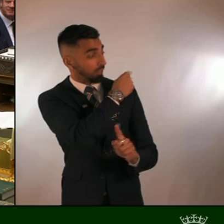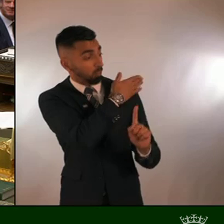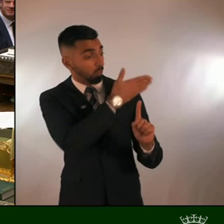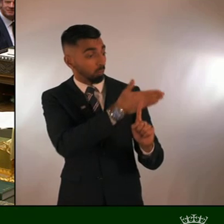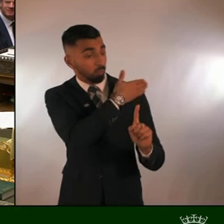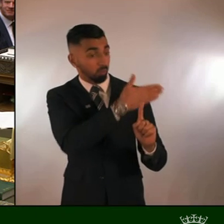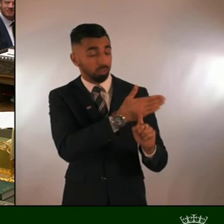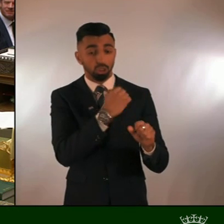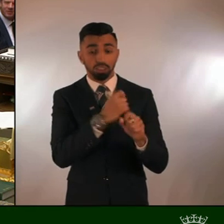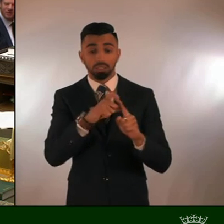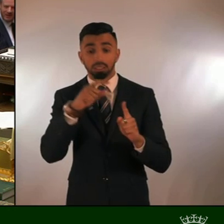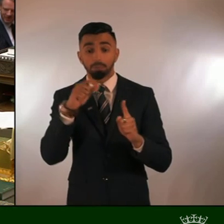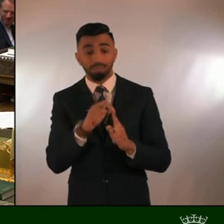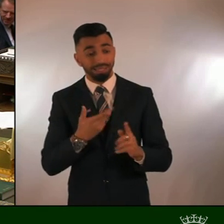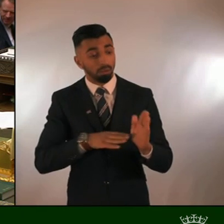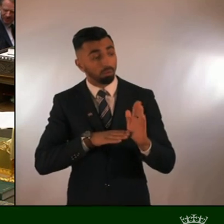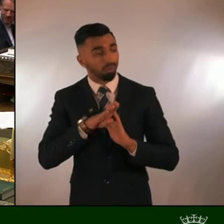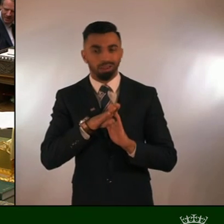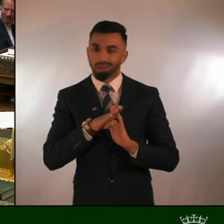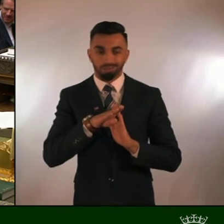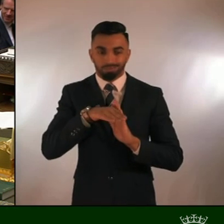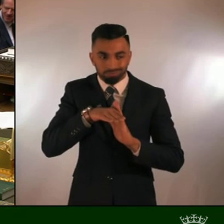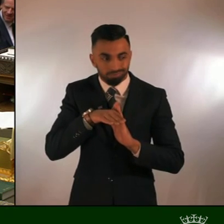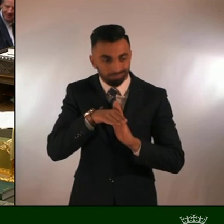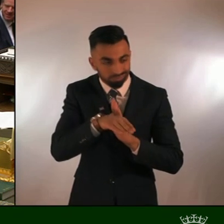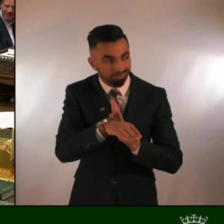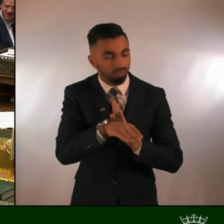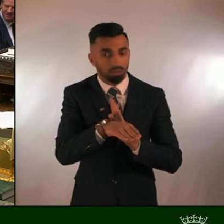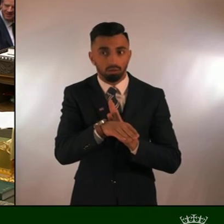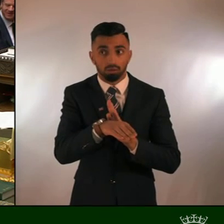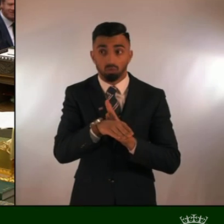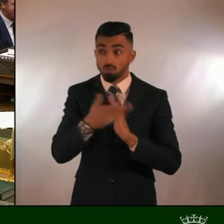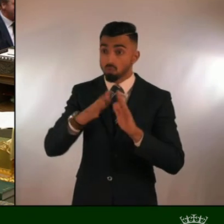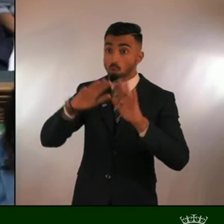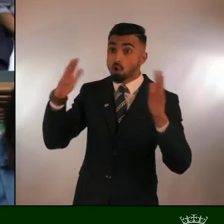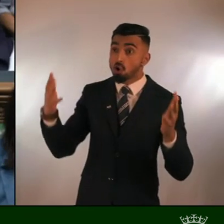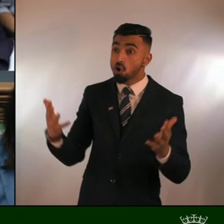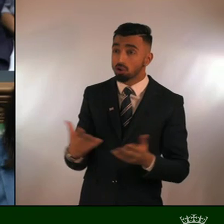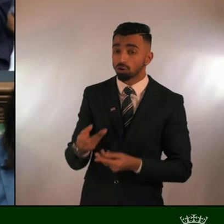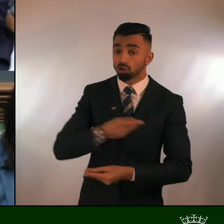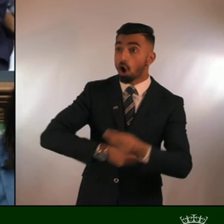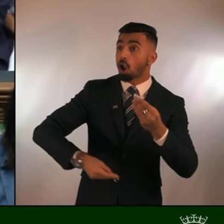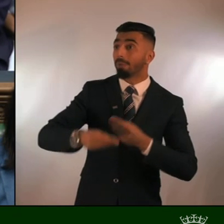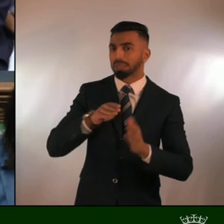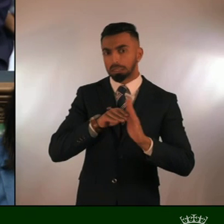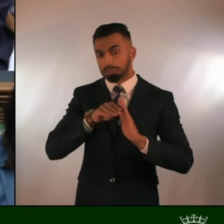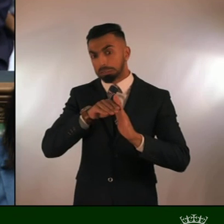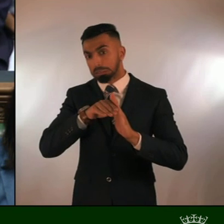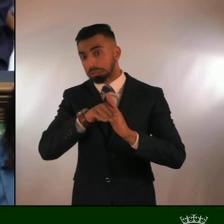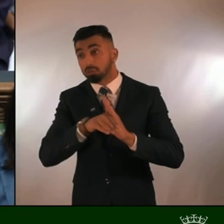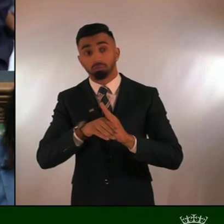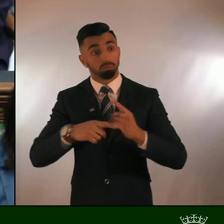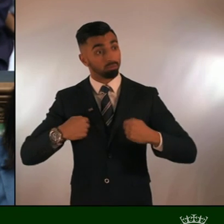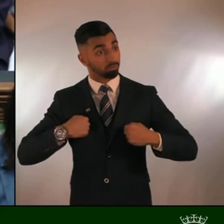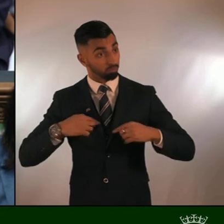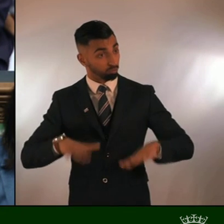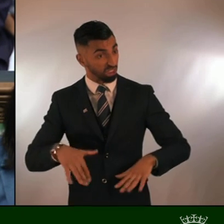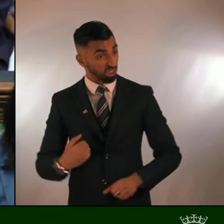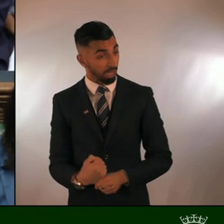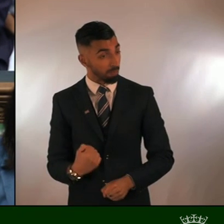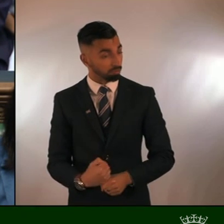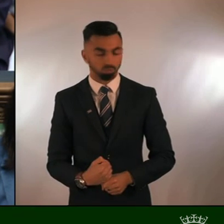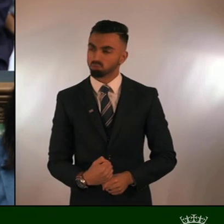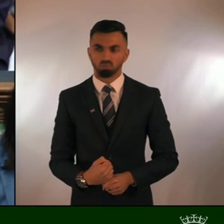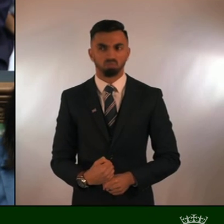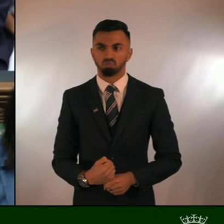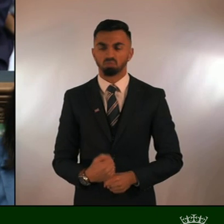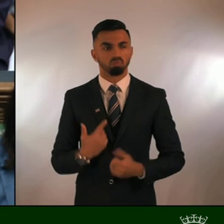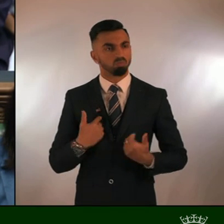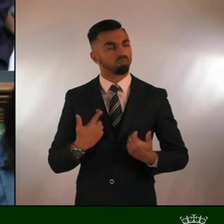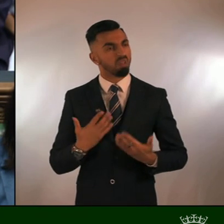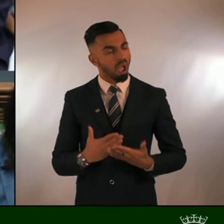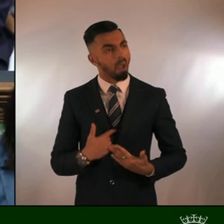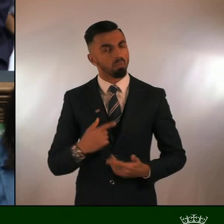But while the world may slow down, we will act here with a response that is brave and bold, taking decisions now for our future prosperity.